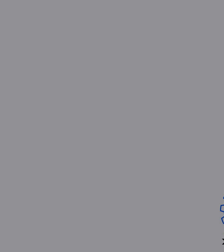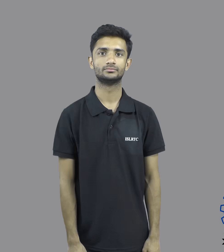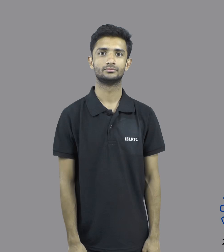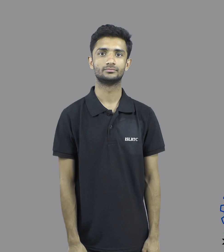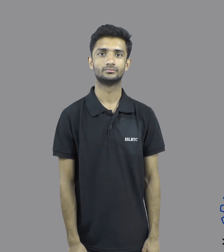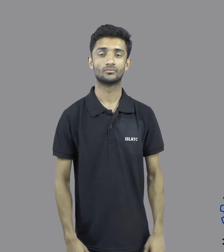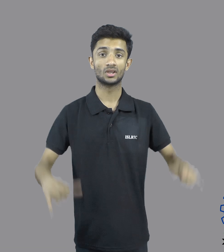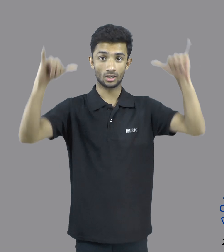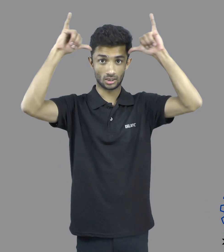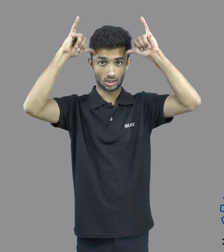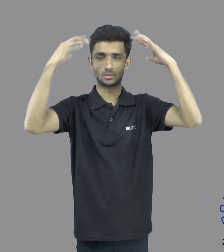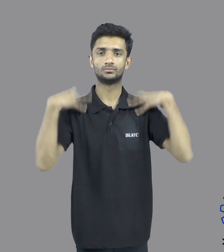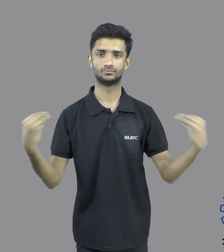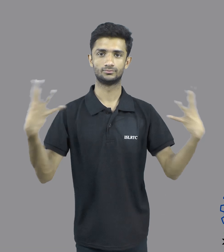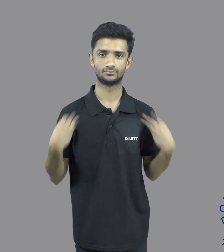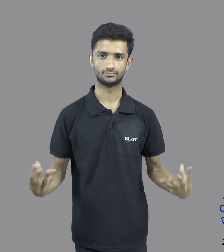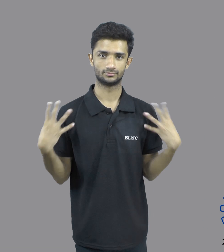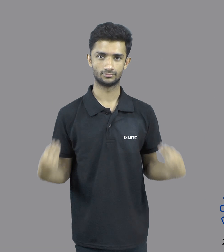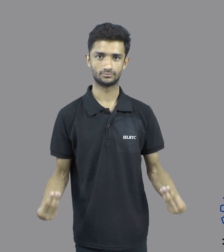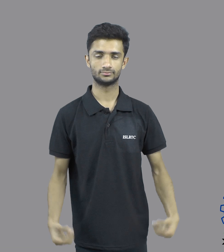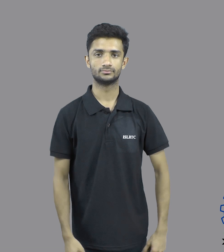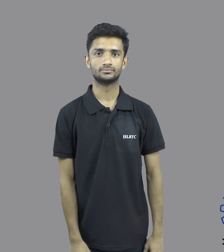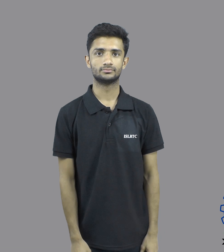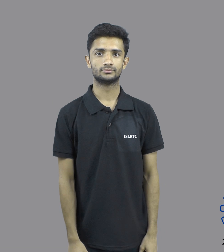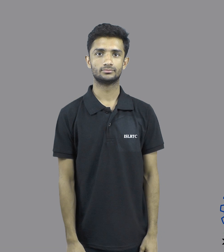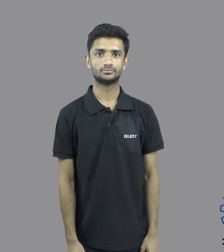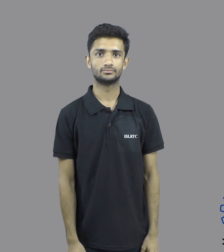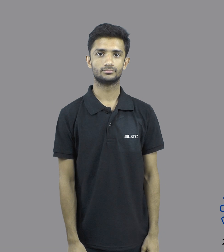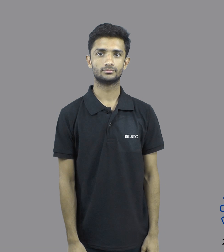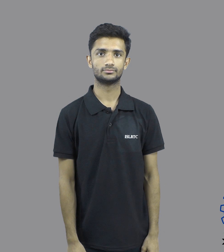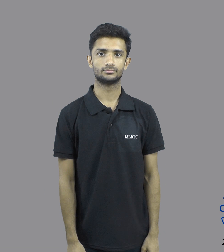Yak